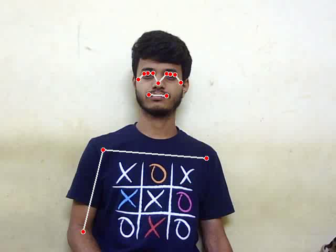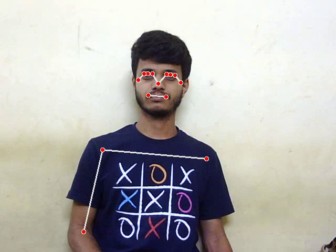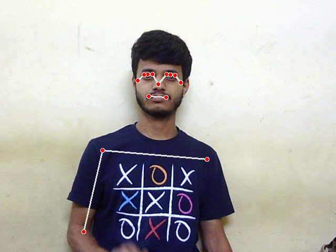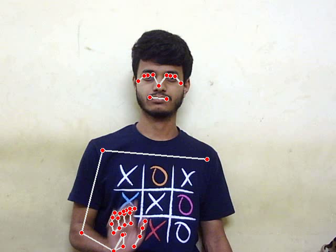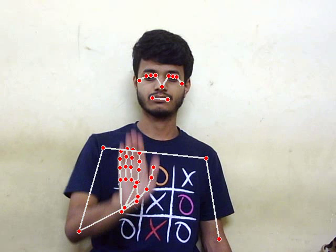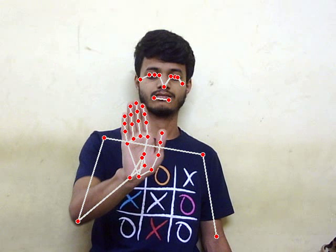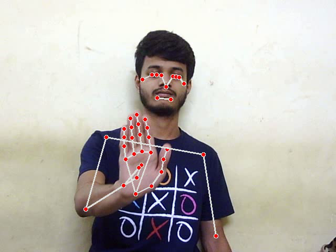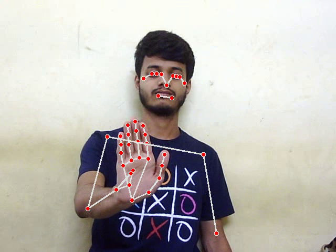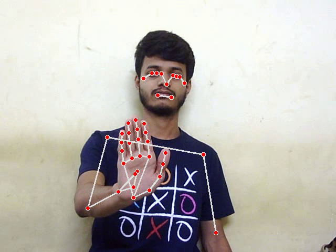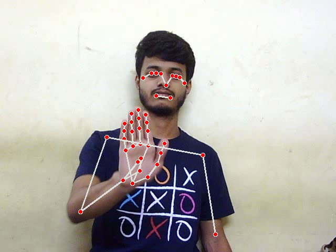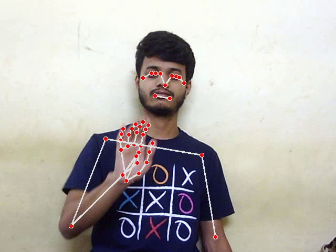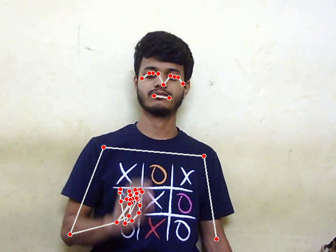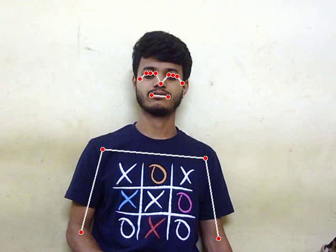your